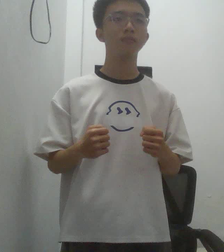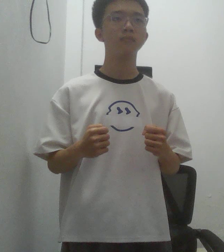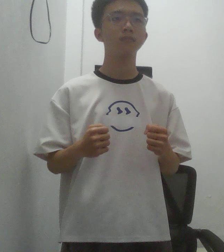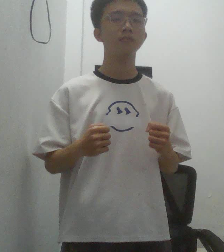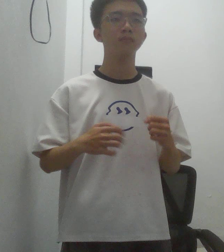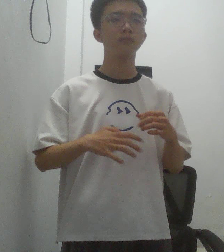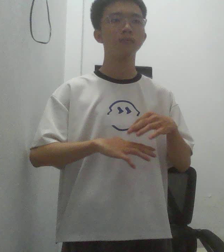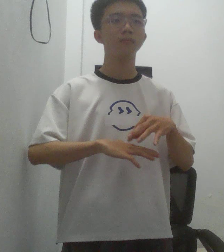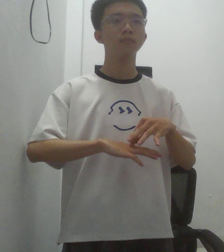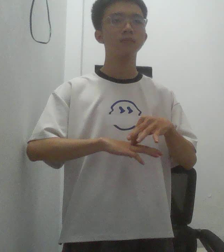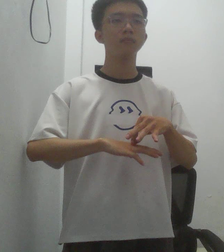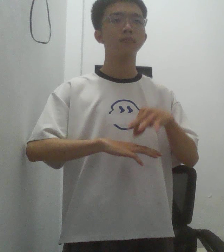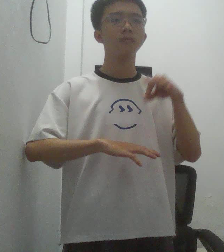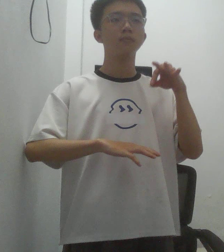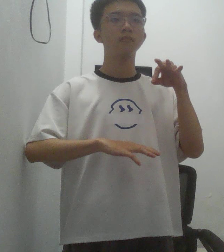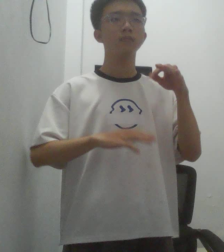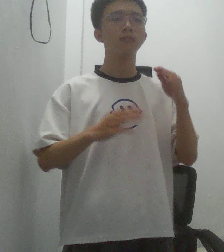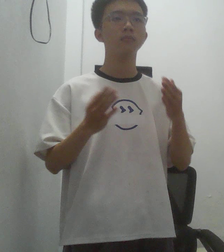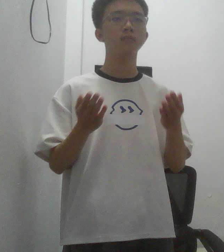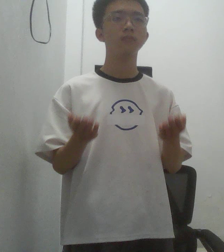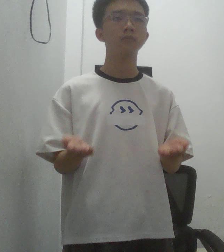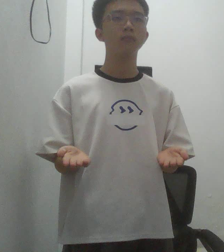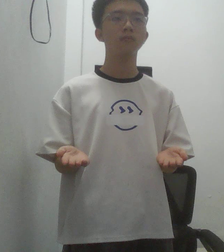tuan nay